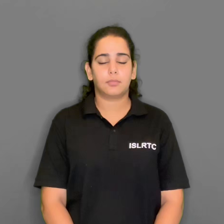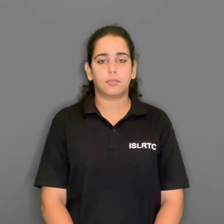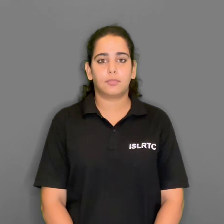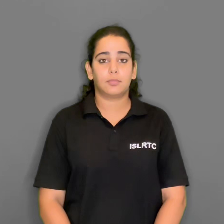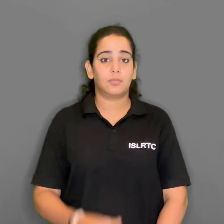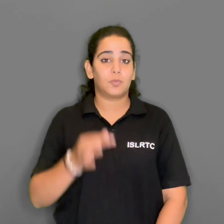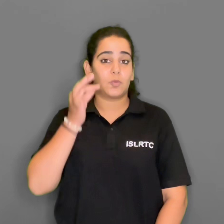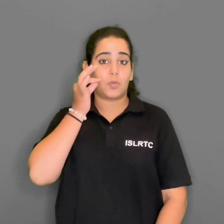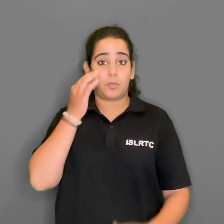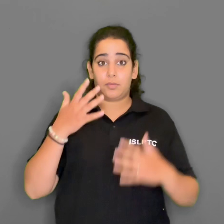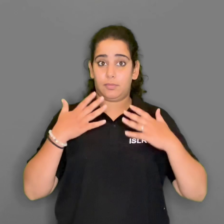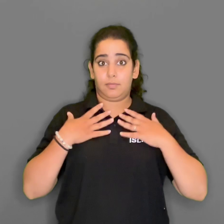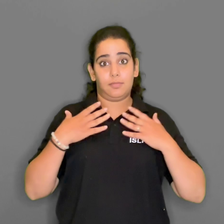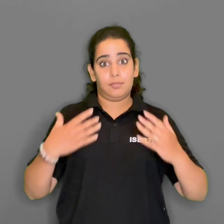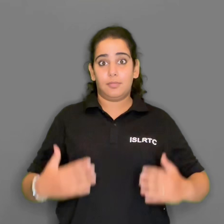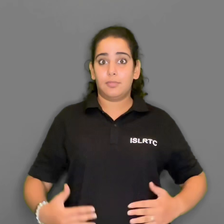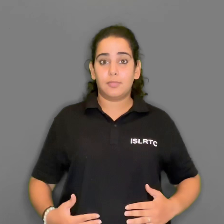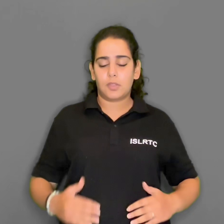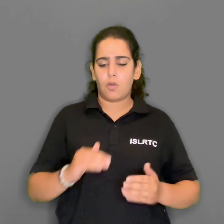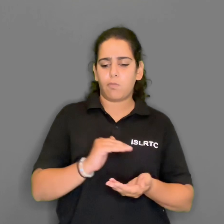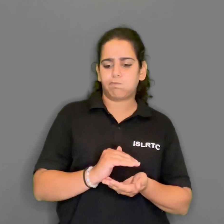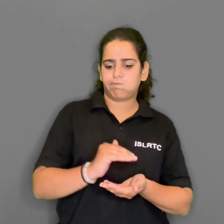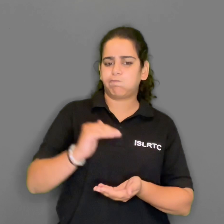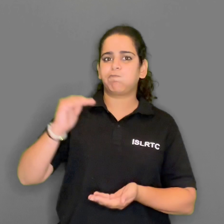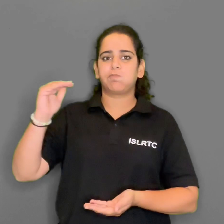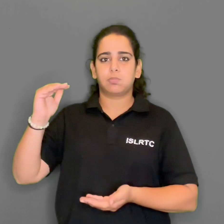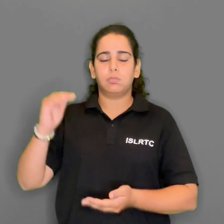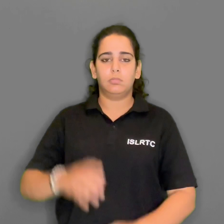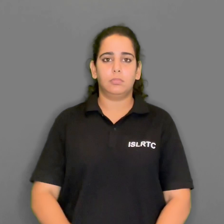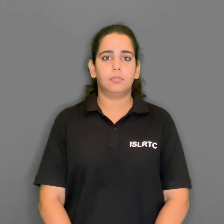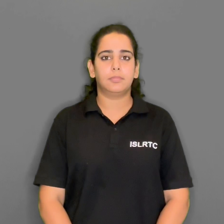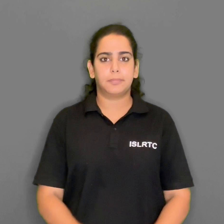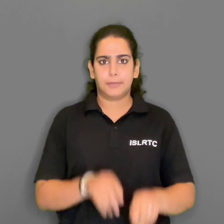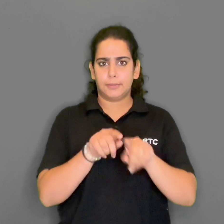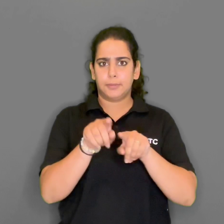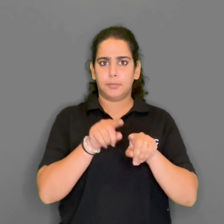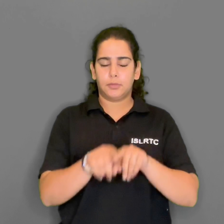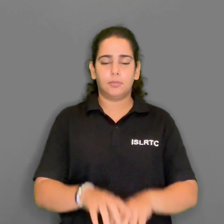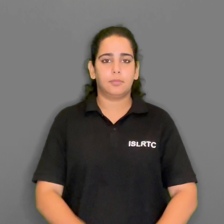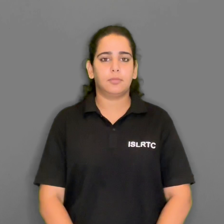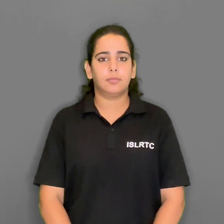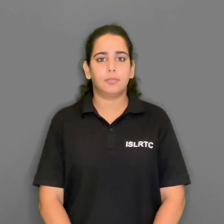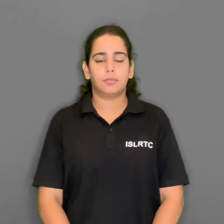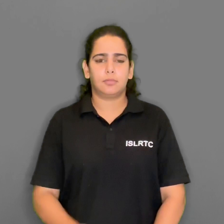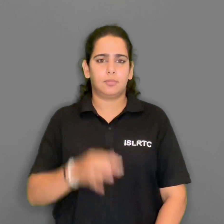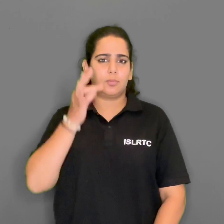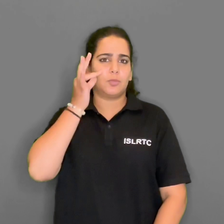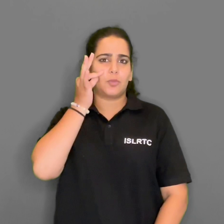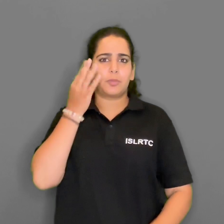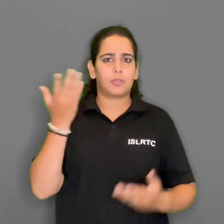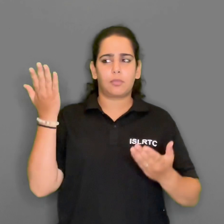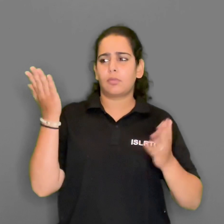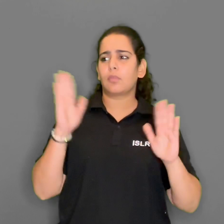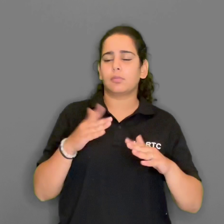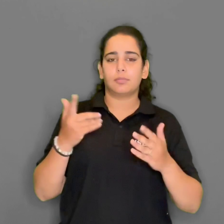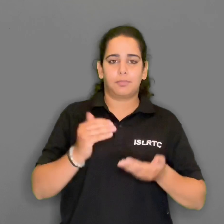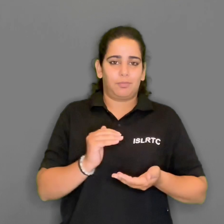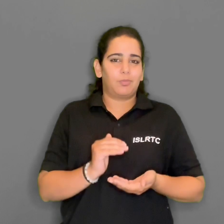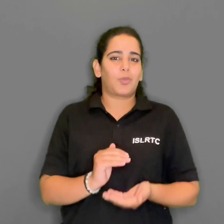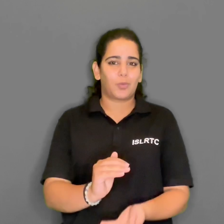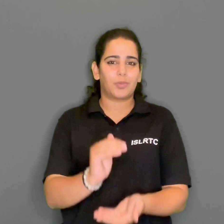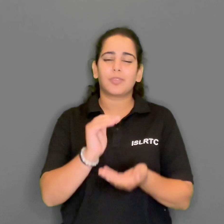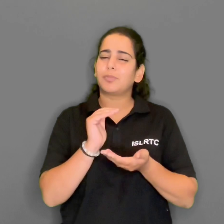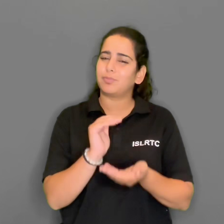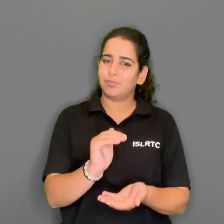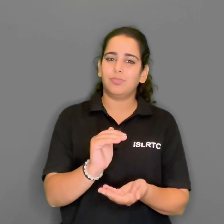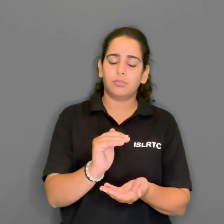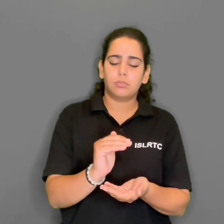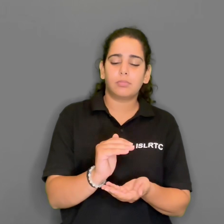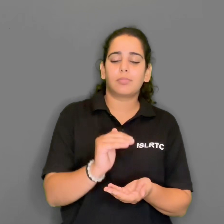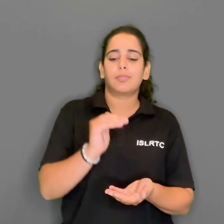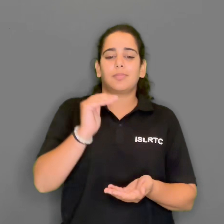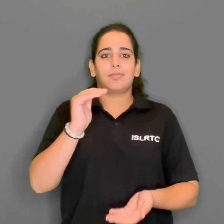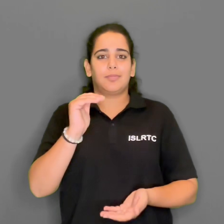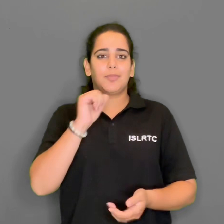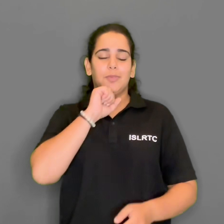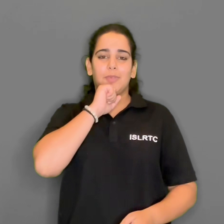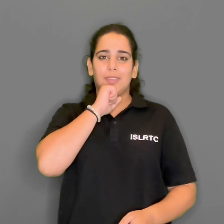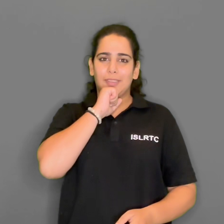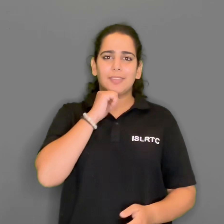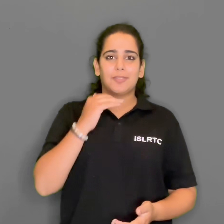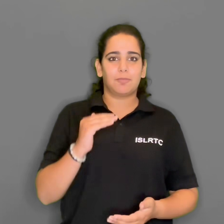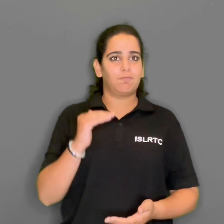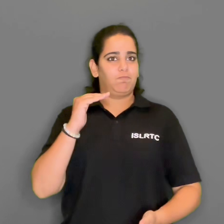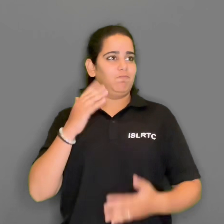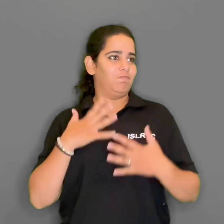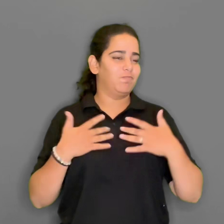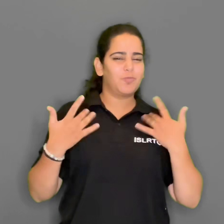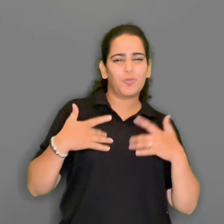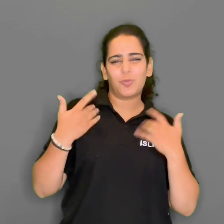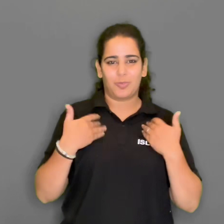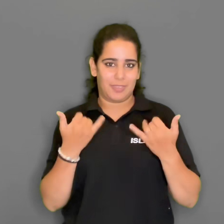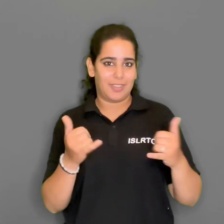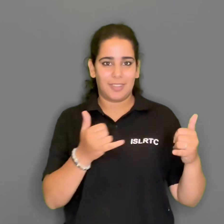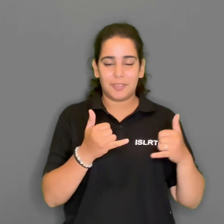Human development The process of enlarging people's freedoms and opportunities and improving their well-being